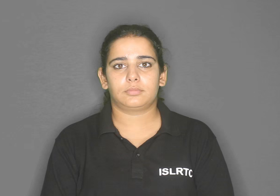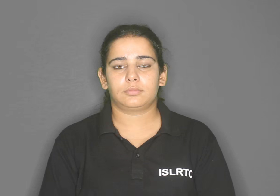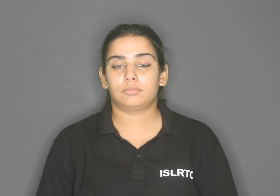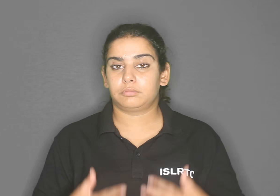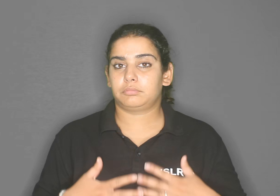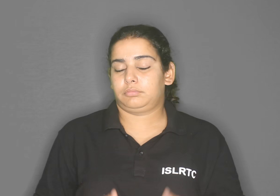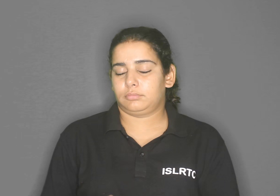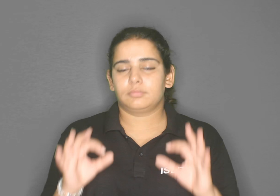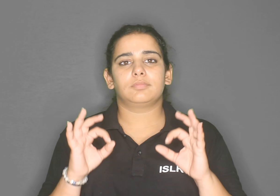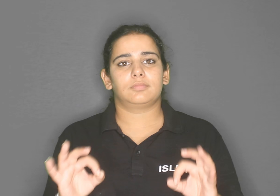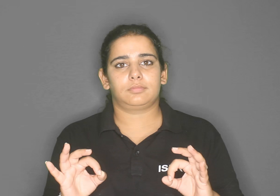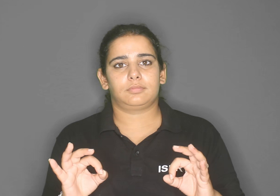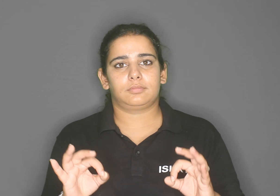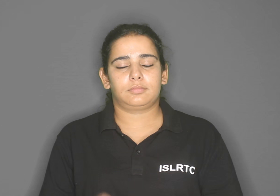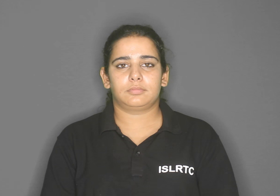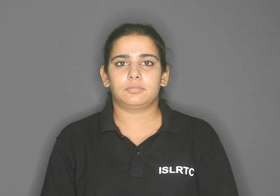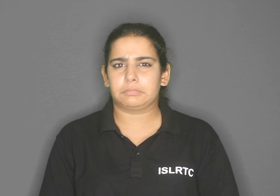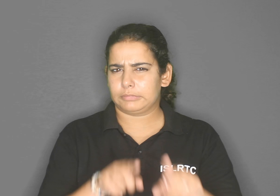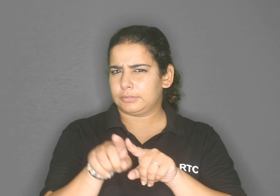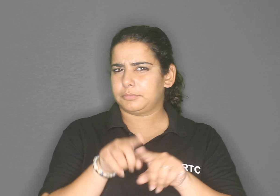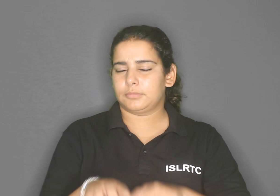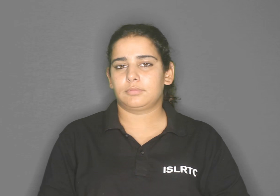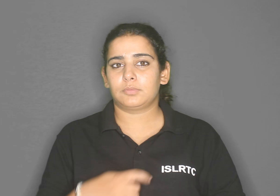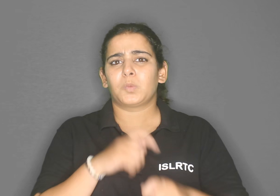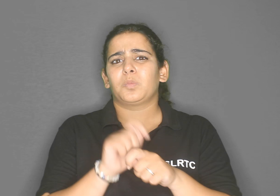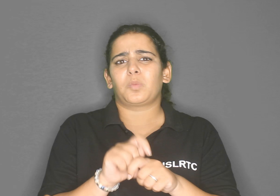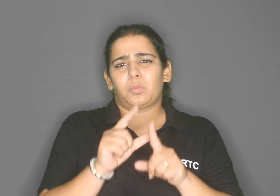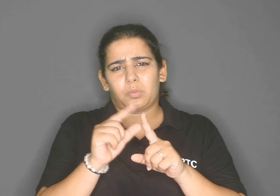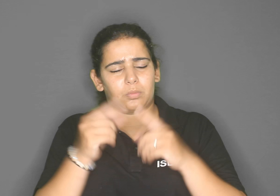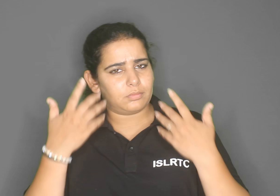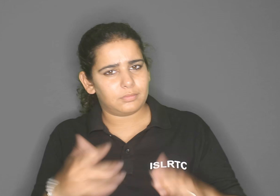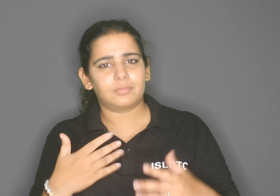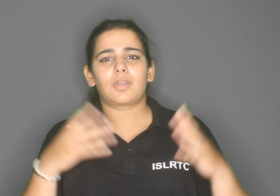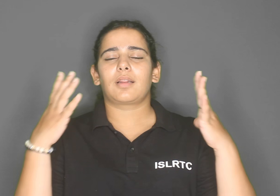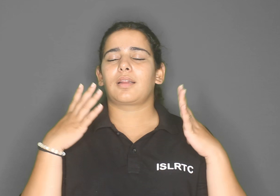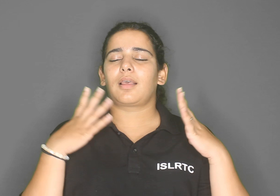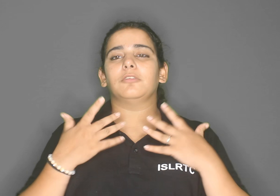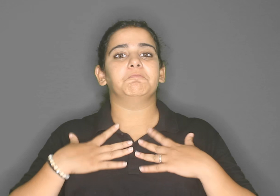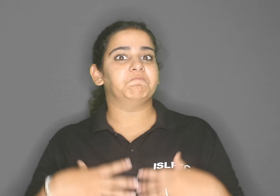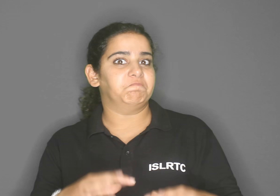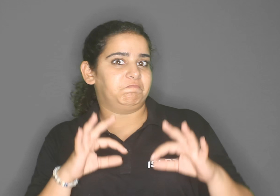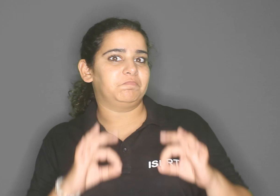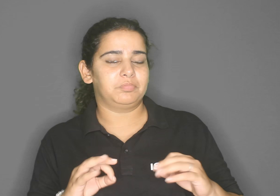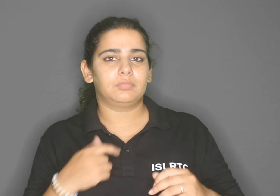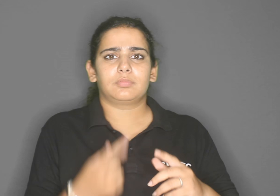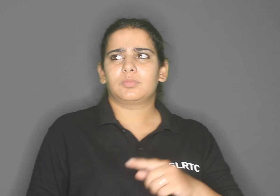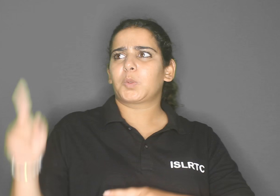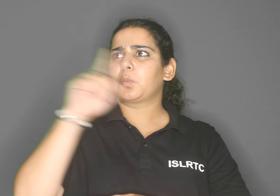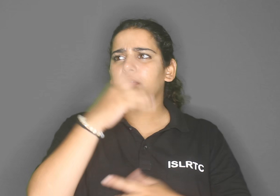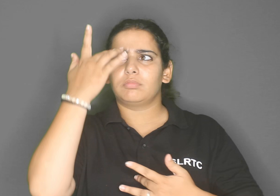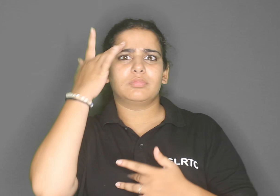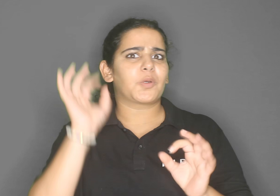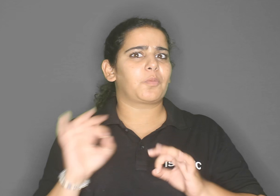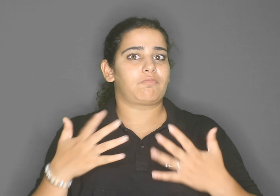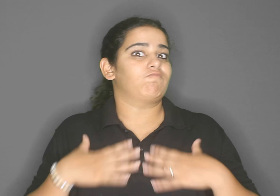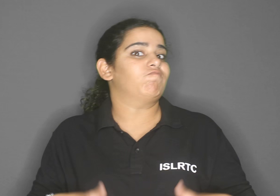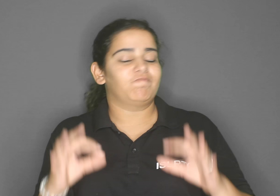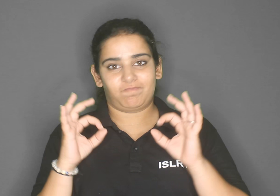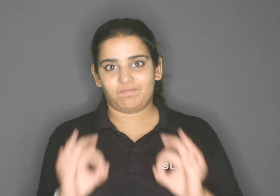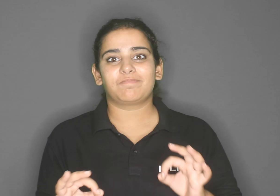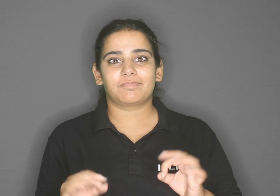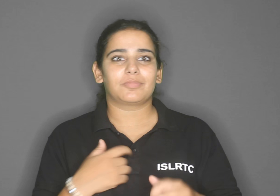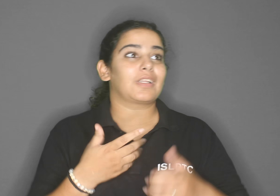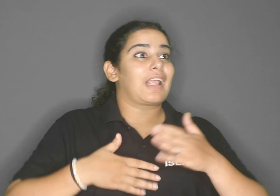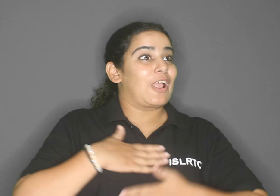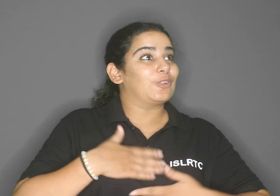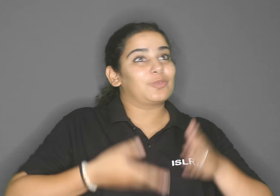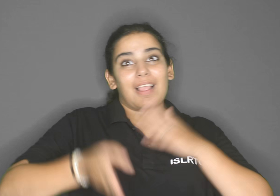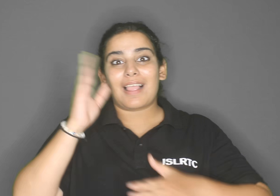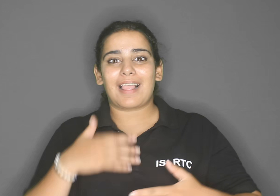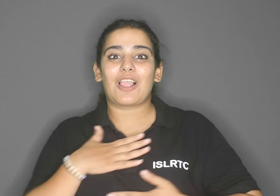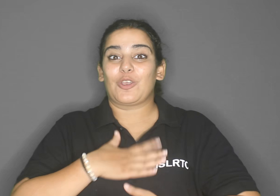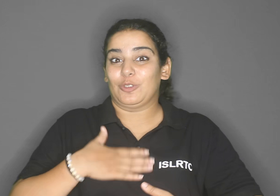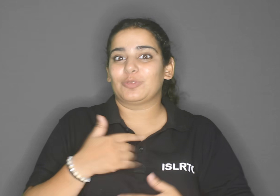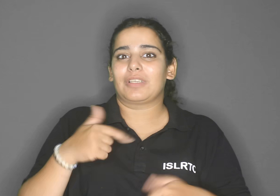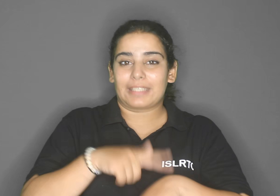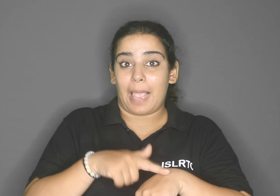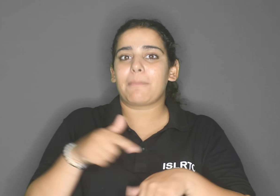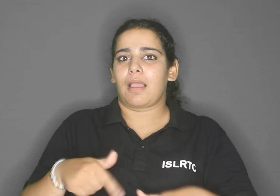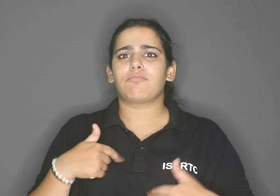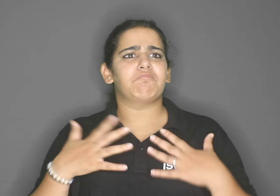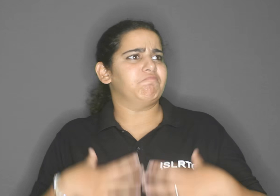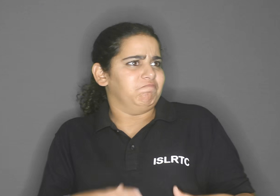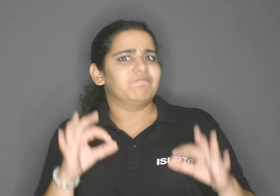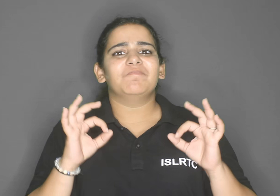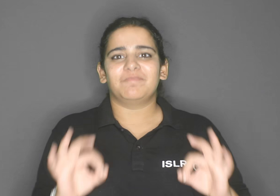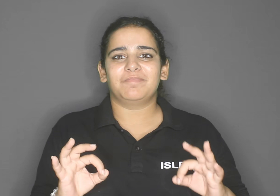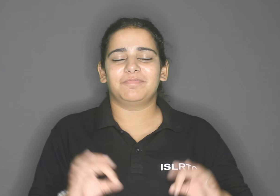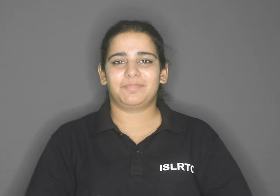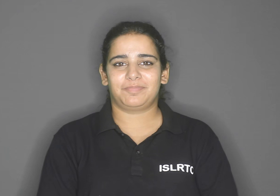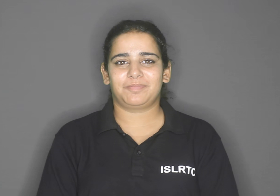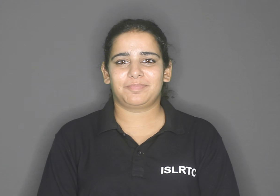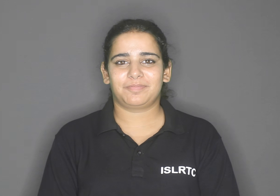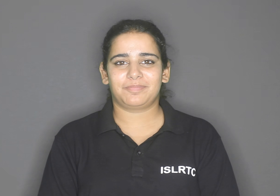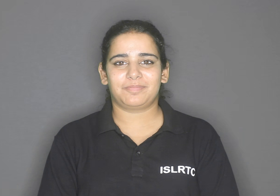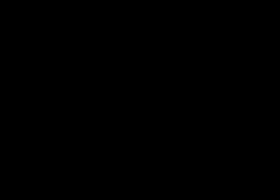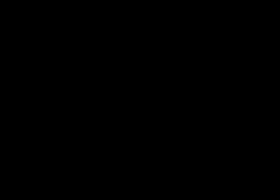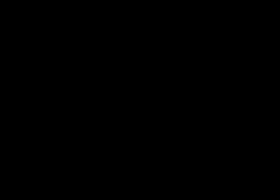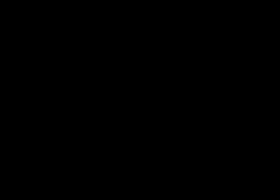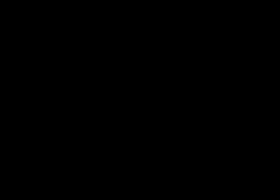Wellness The act of practicing healthy habits on a daily basis to attain better physical and mental health outcomes, so that instead of just surviving, you're thriving